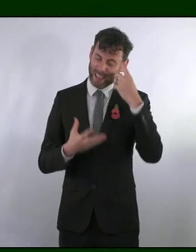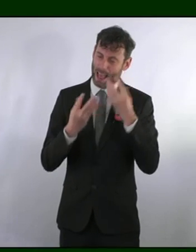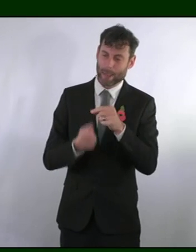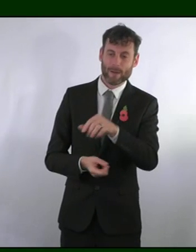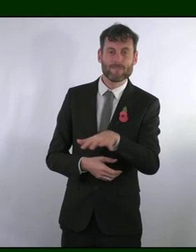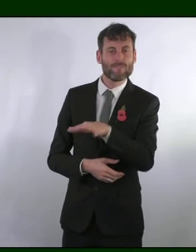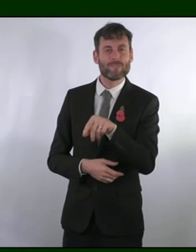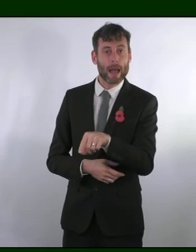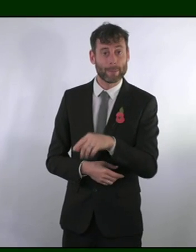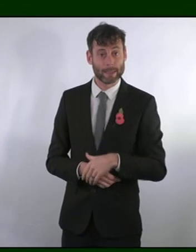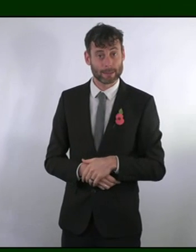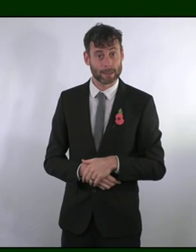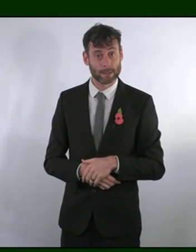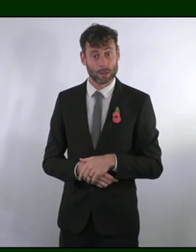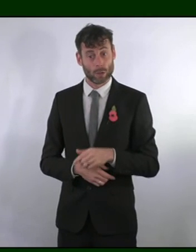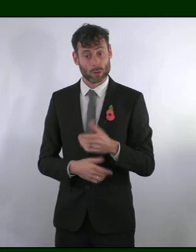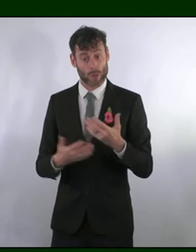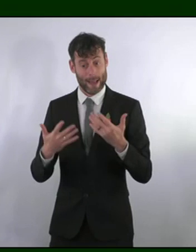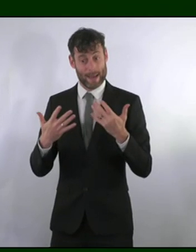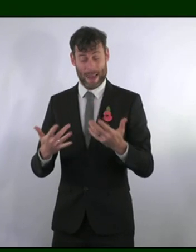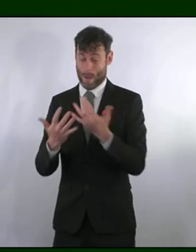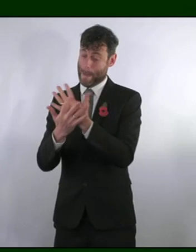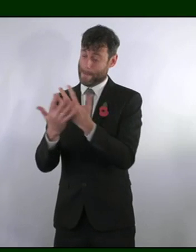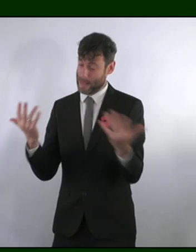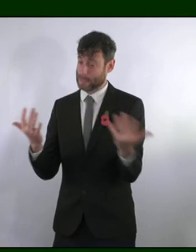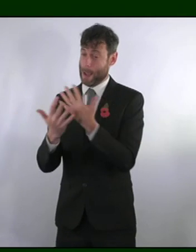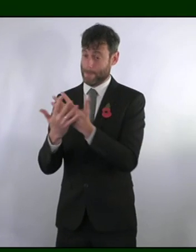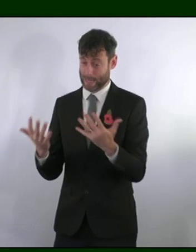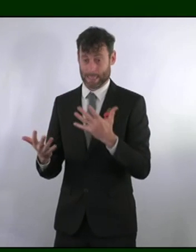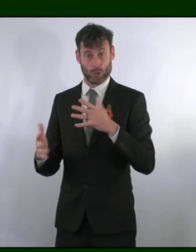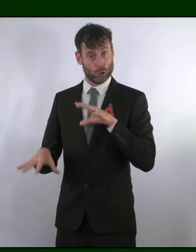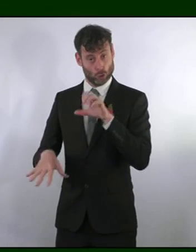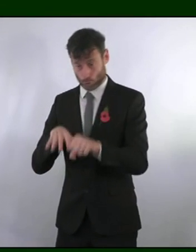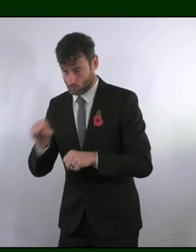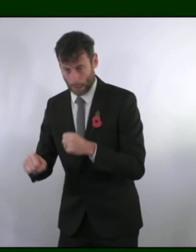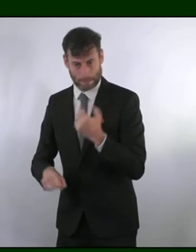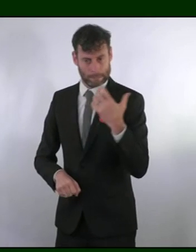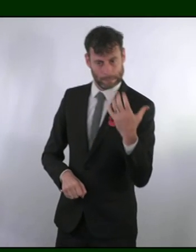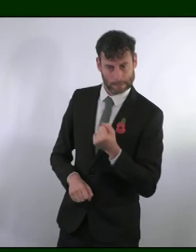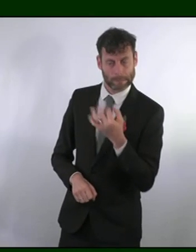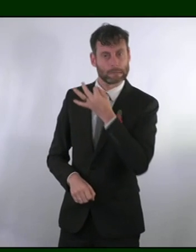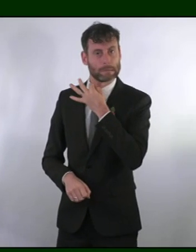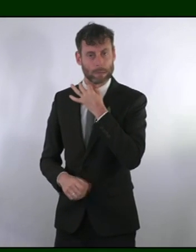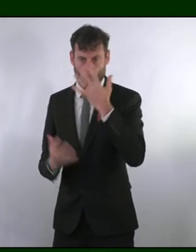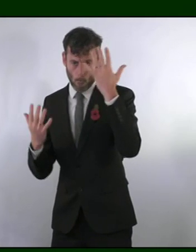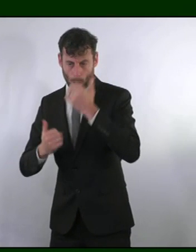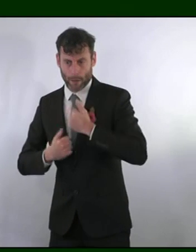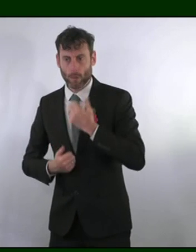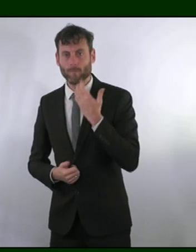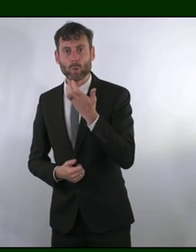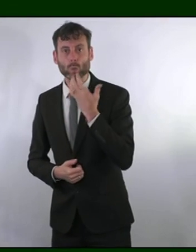In the run-up to Christmas, those forgotten millions will be among those who are struggling to get by and are worried about their future.